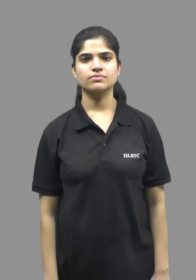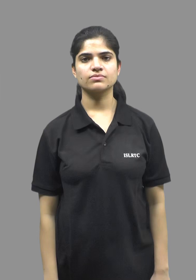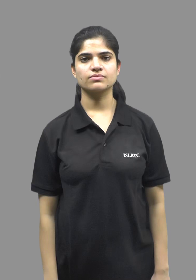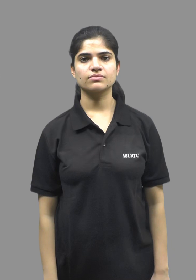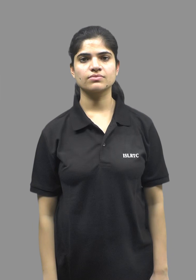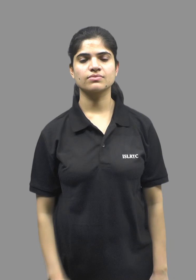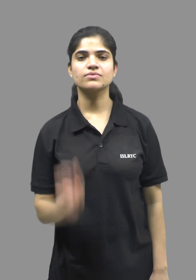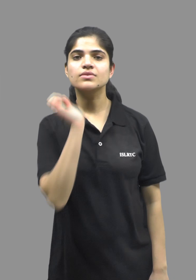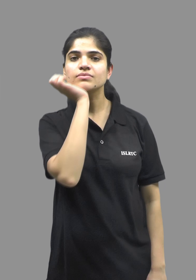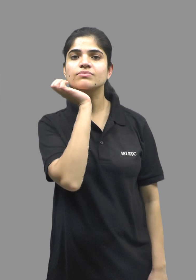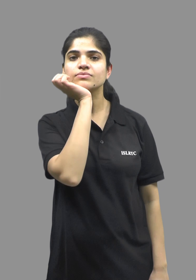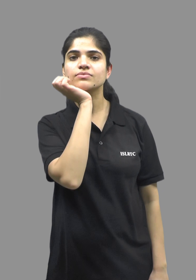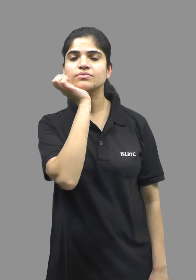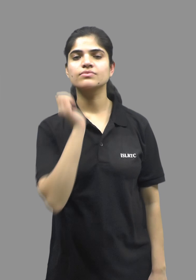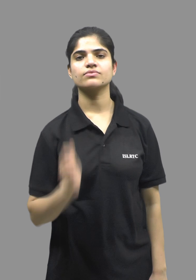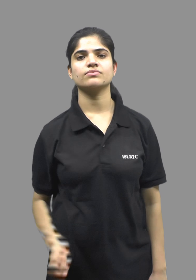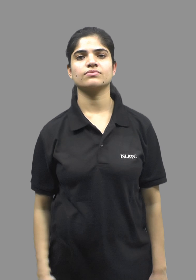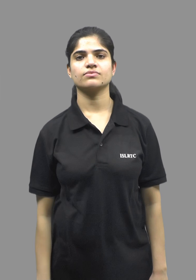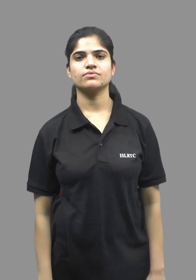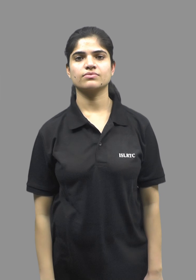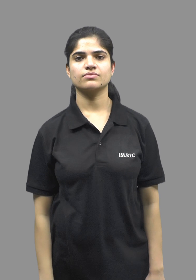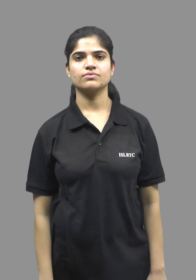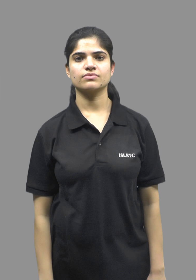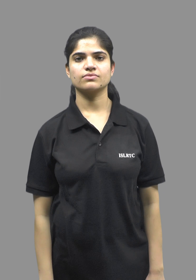Canteen